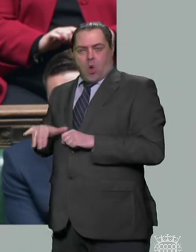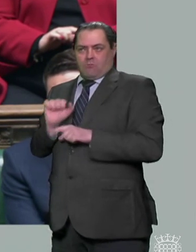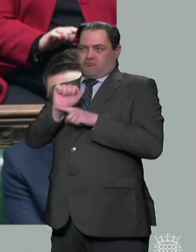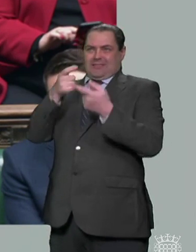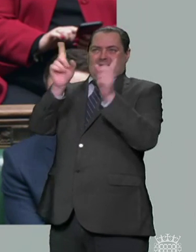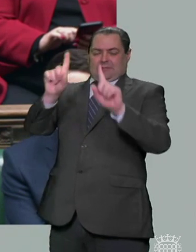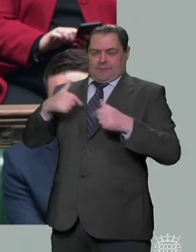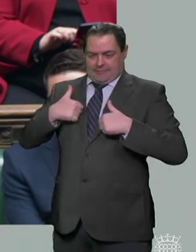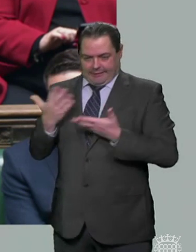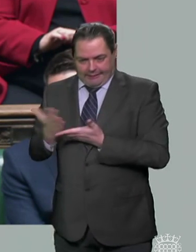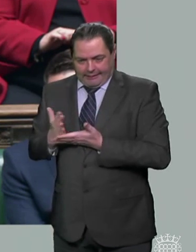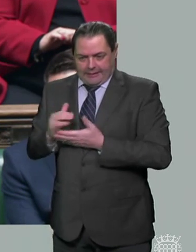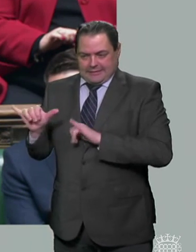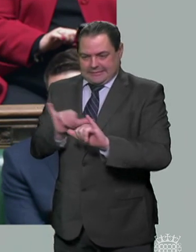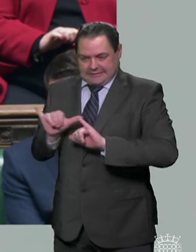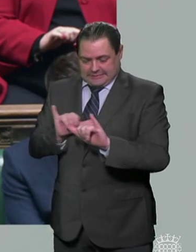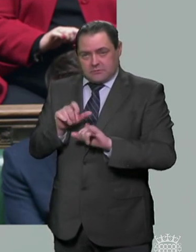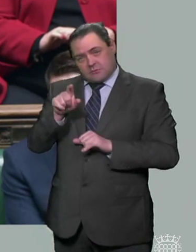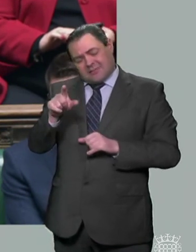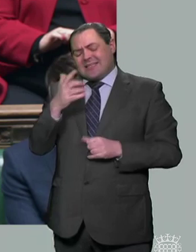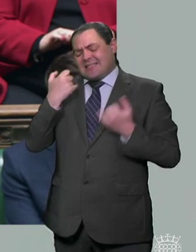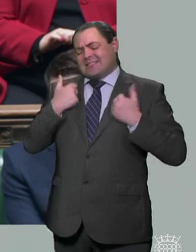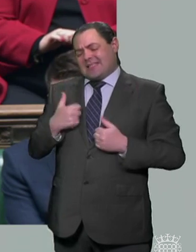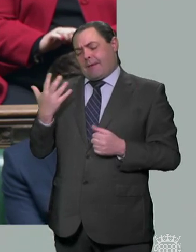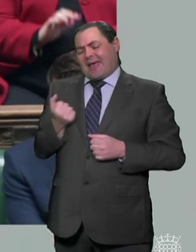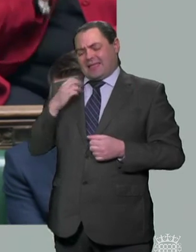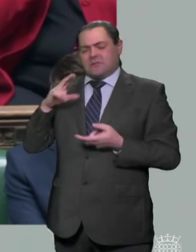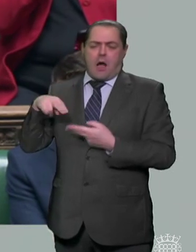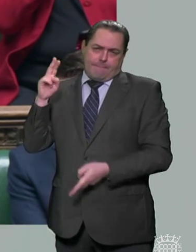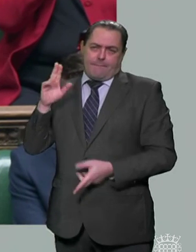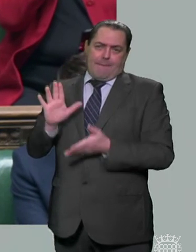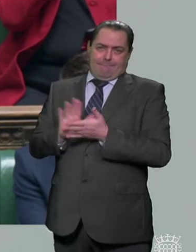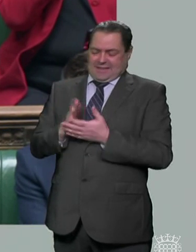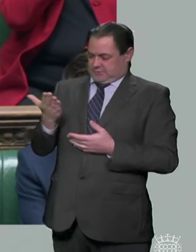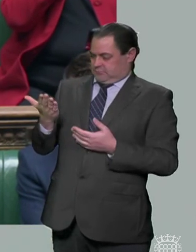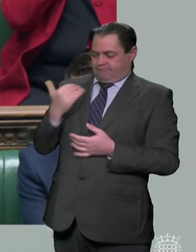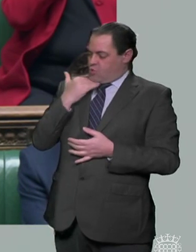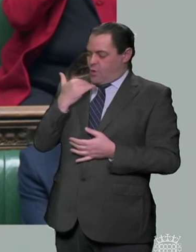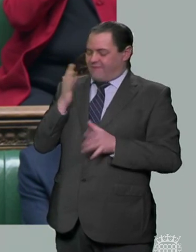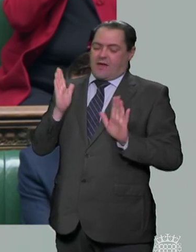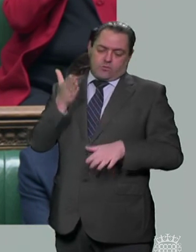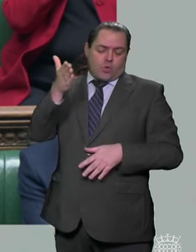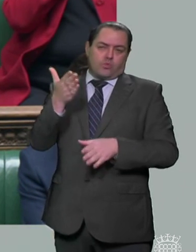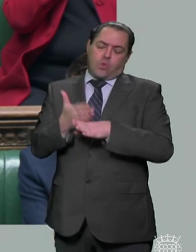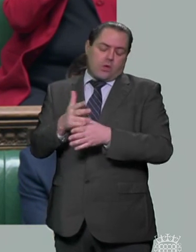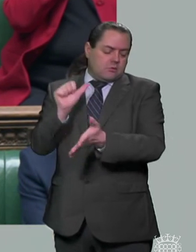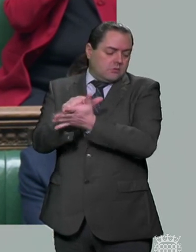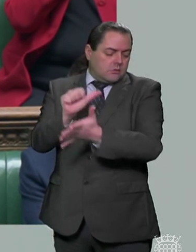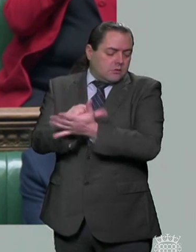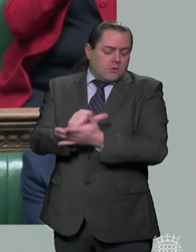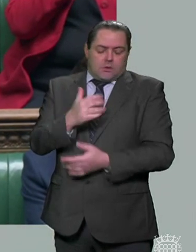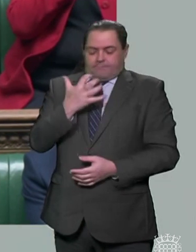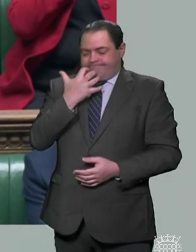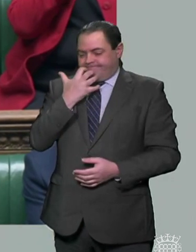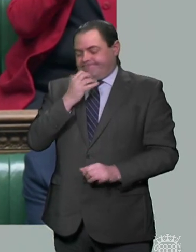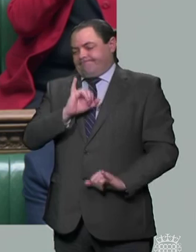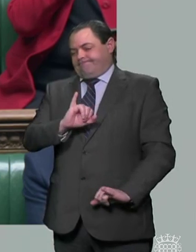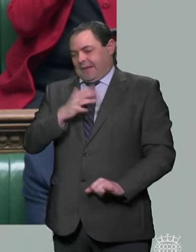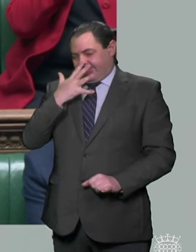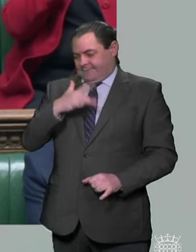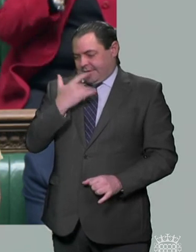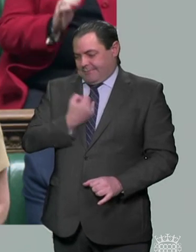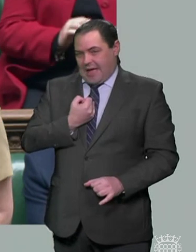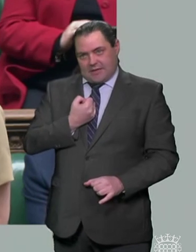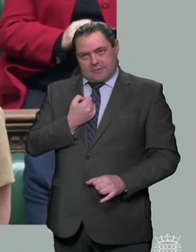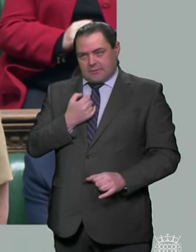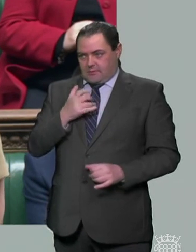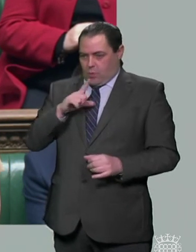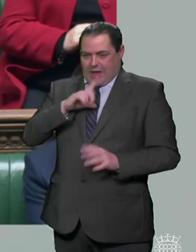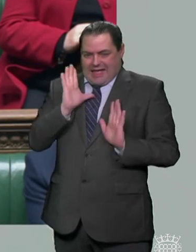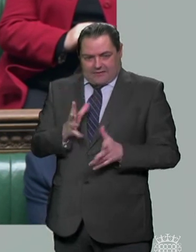Will the Prime Minister finally raise sick pay so that people are no longer faced with an impossible choice of doing the right thing or feeding their family?